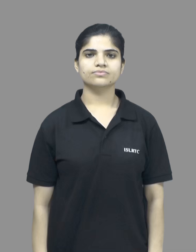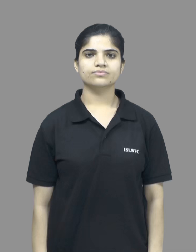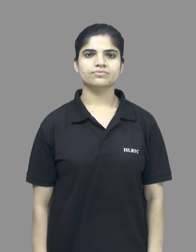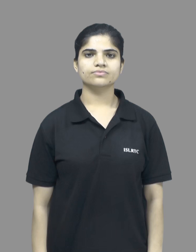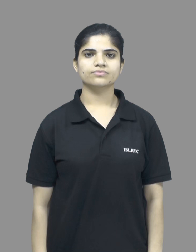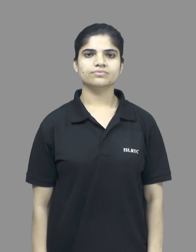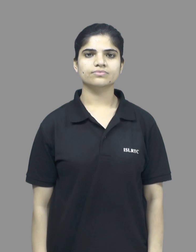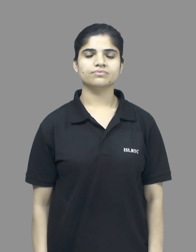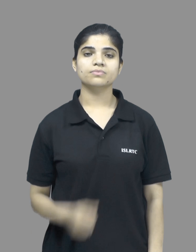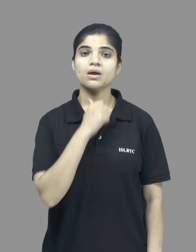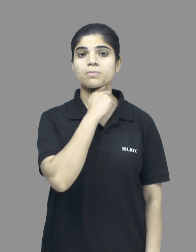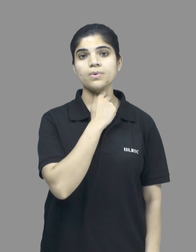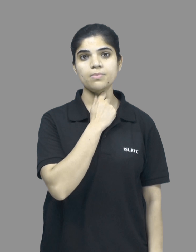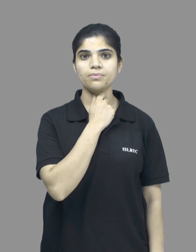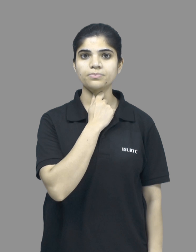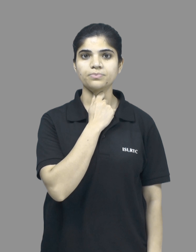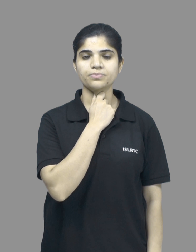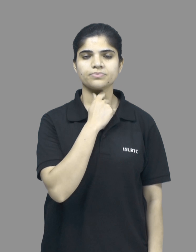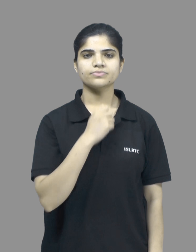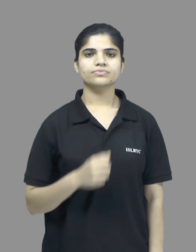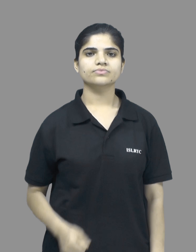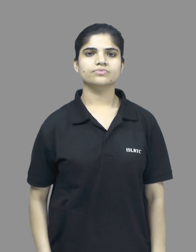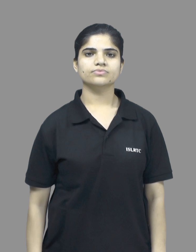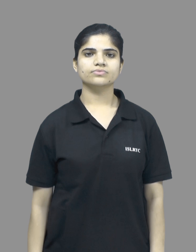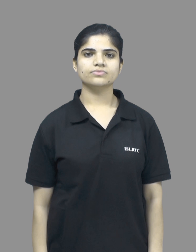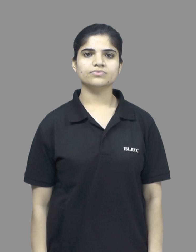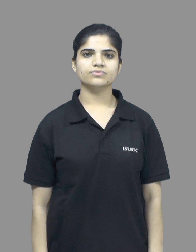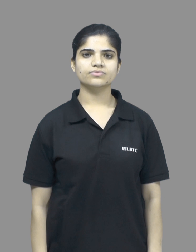Promise